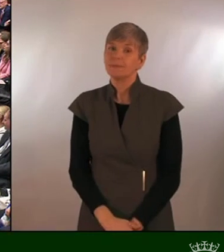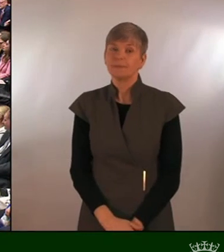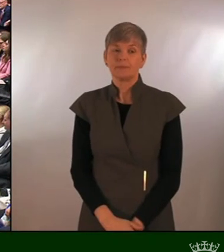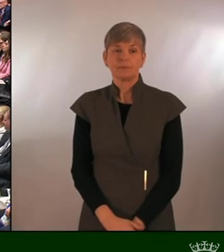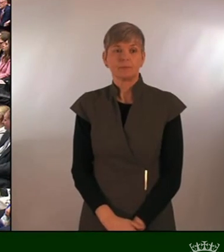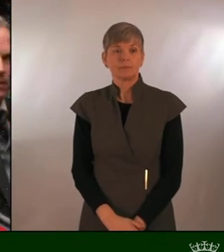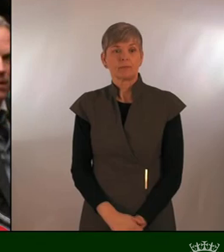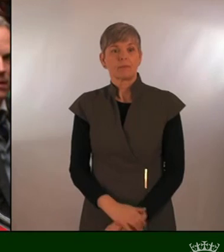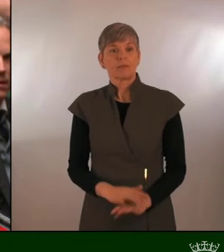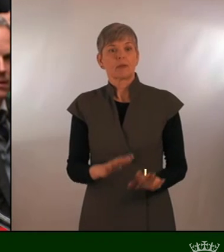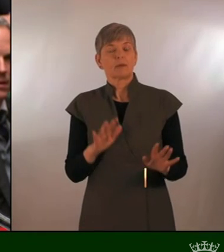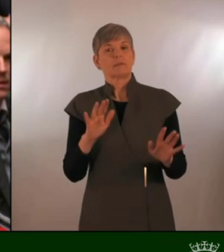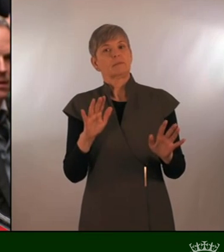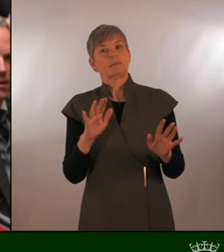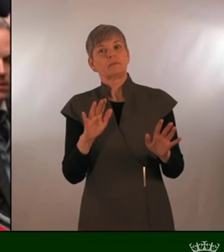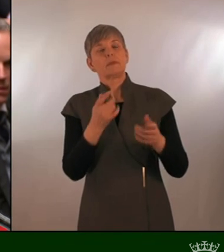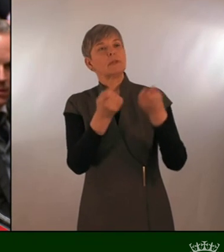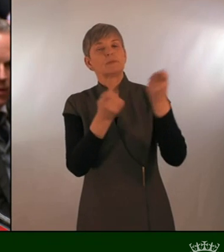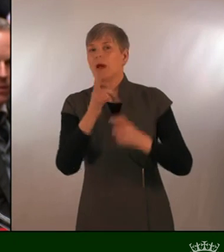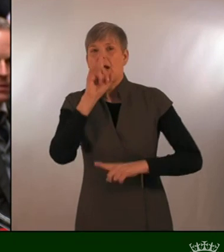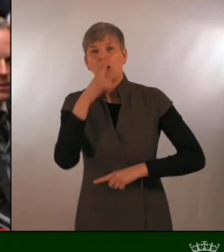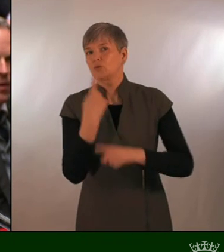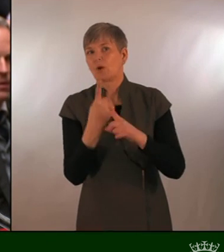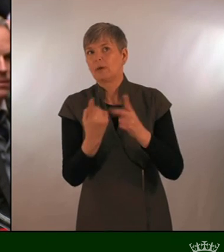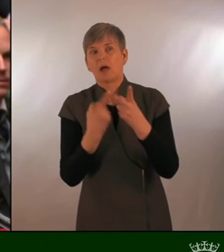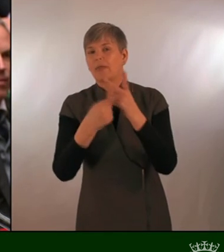It is not my duty to comment on the pay rates of other countries.